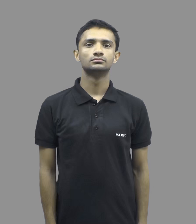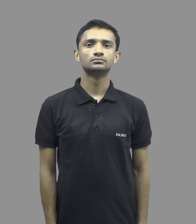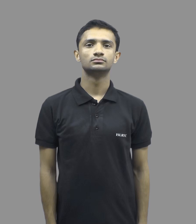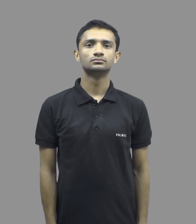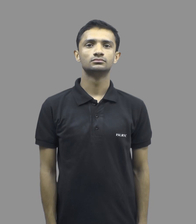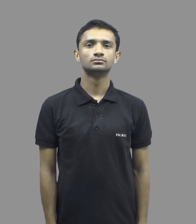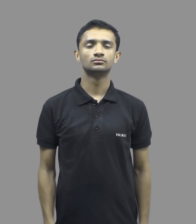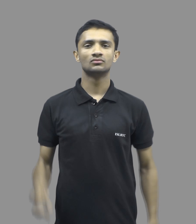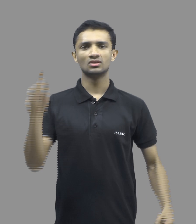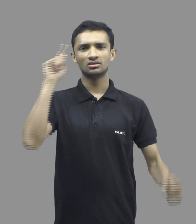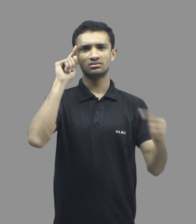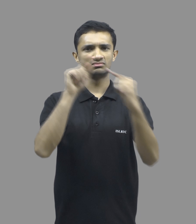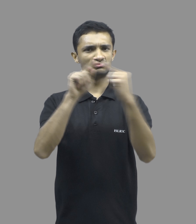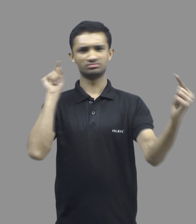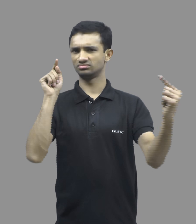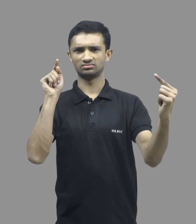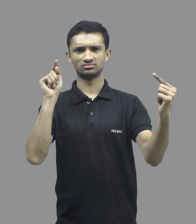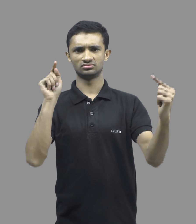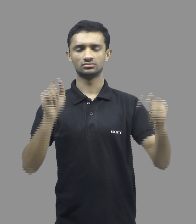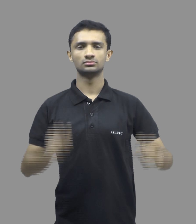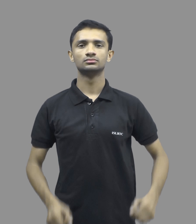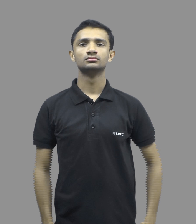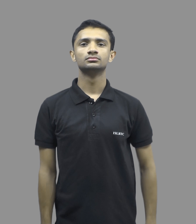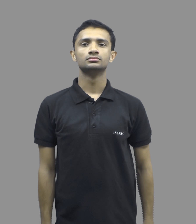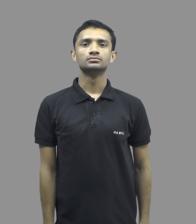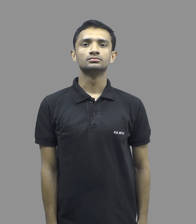Disagree Dissent